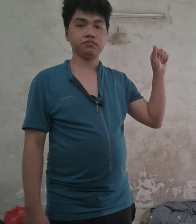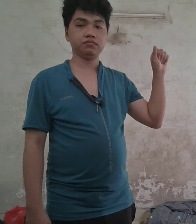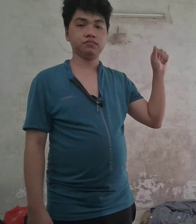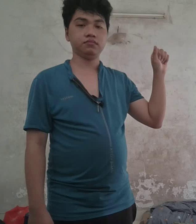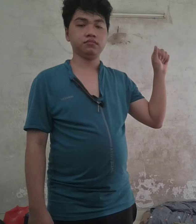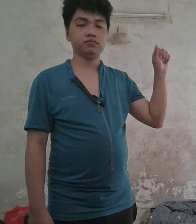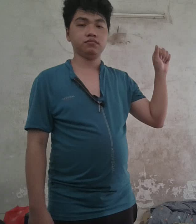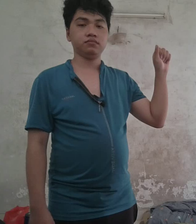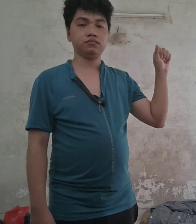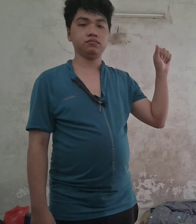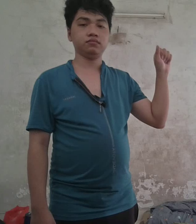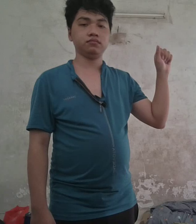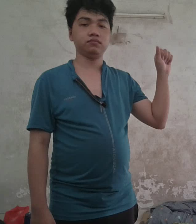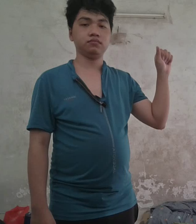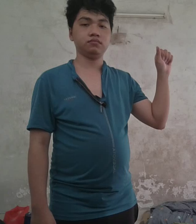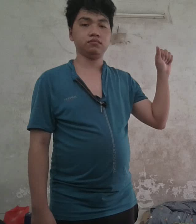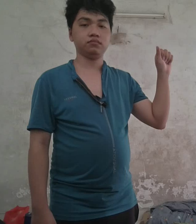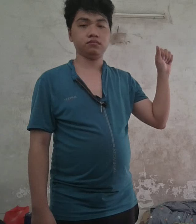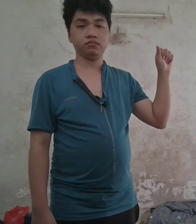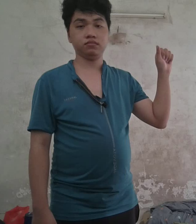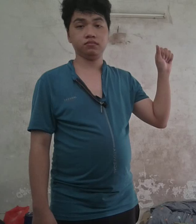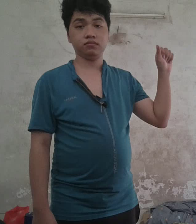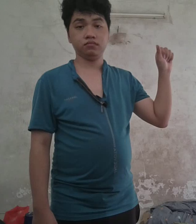a